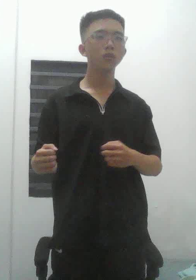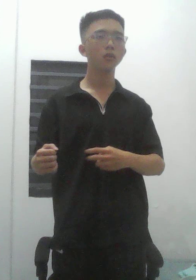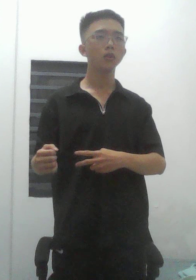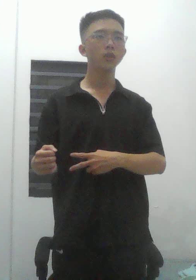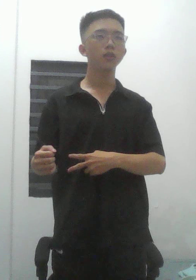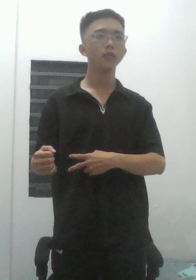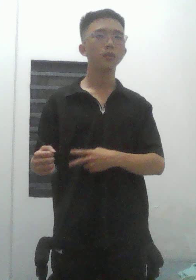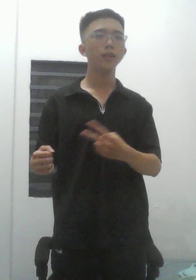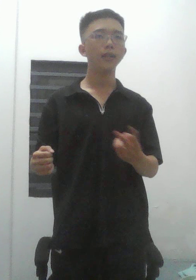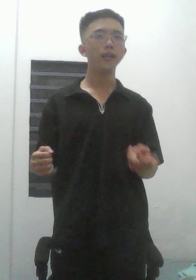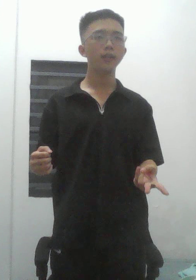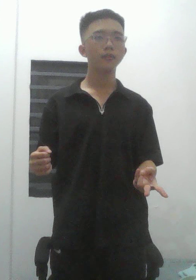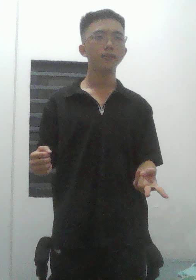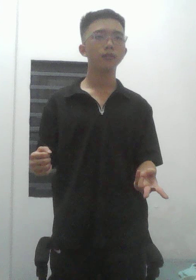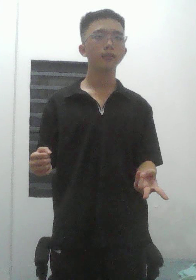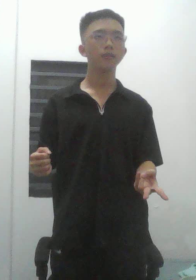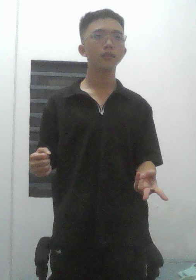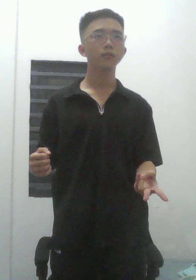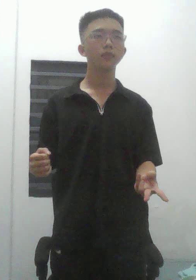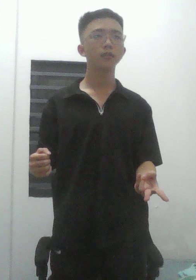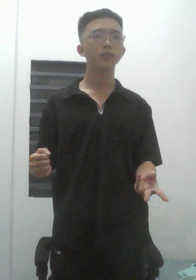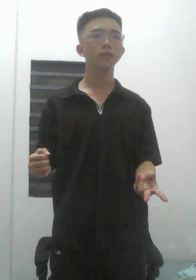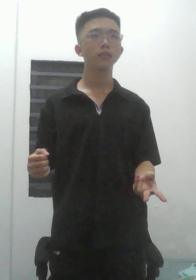it